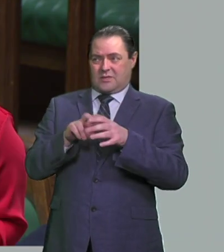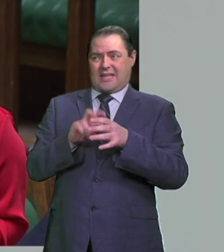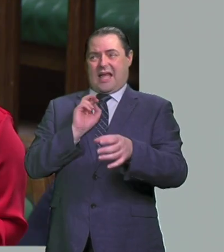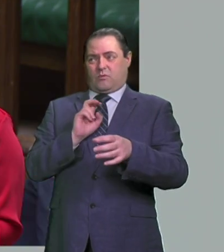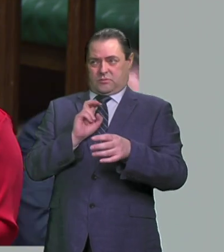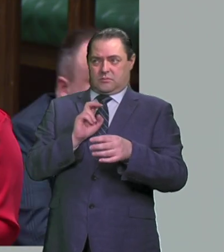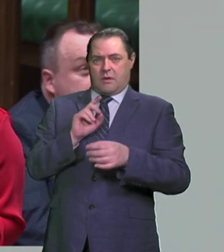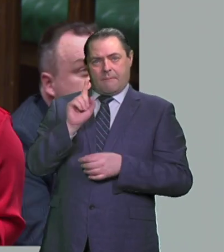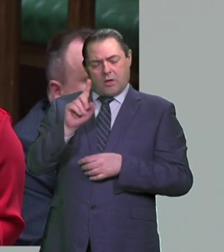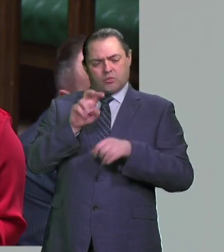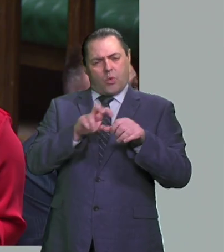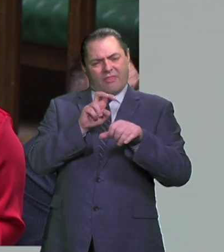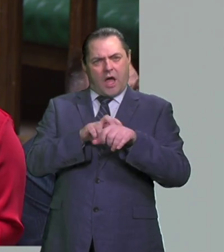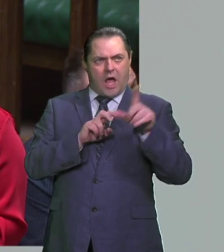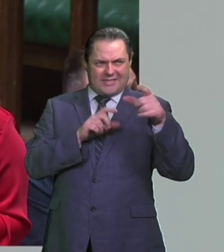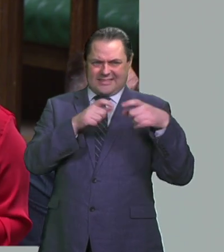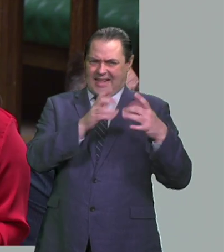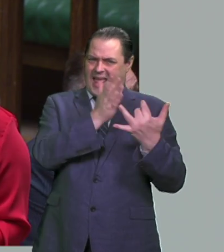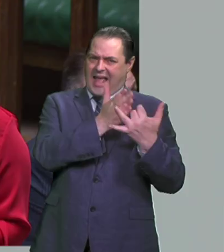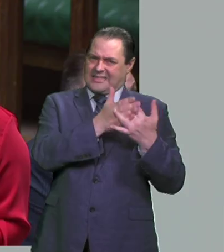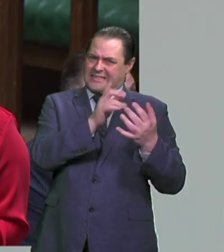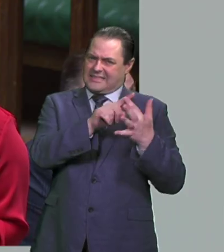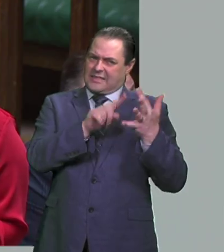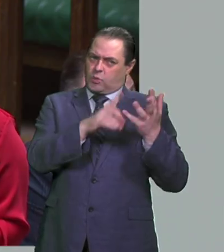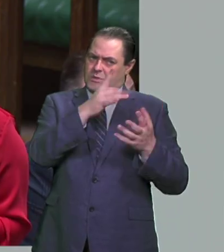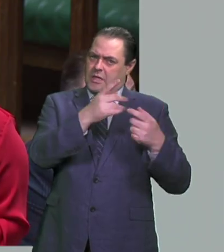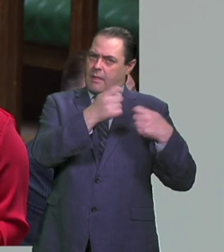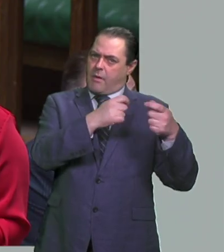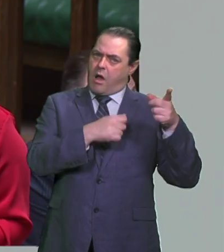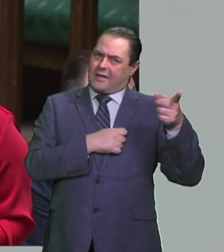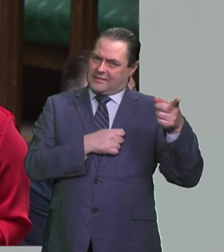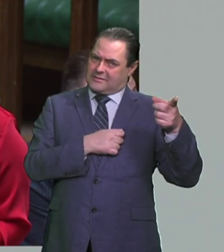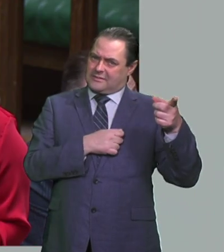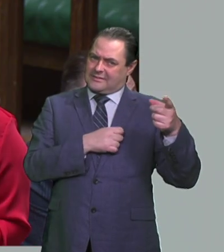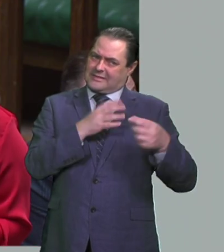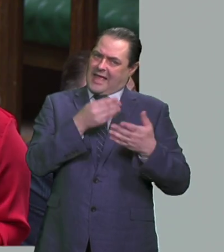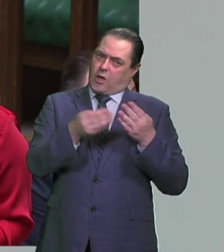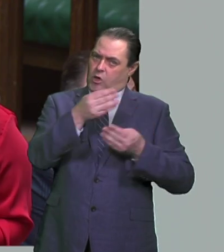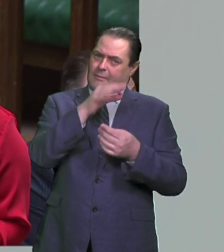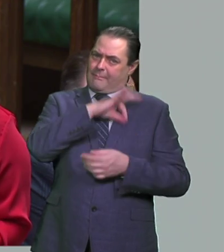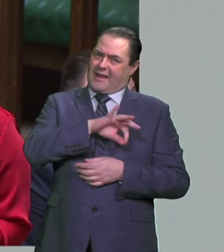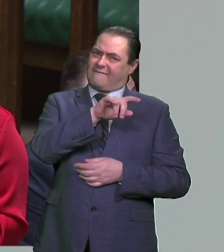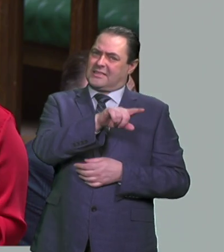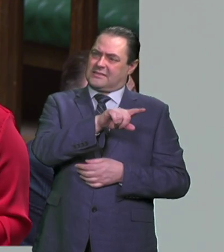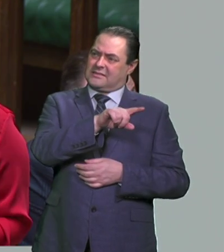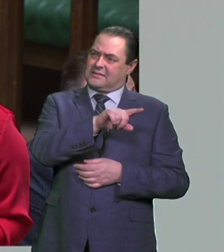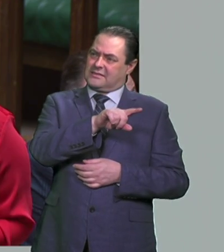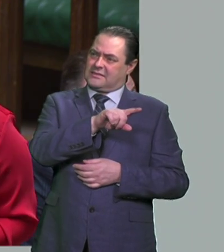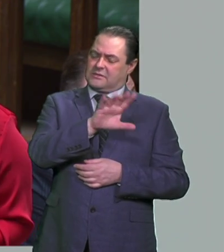Yet Northern Ireland has retained access to the EU single market and the economic benefits it brings.